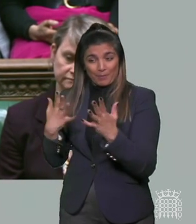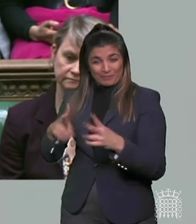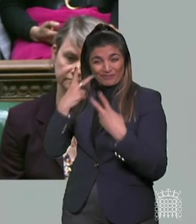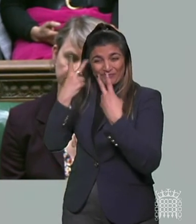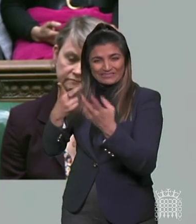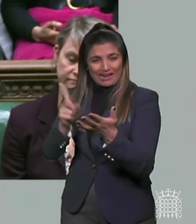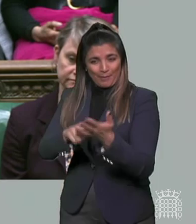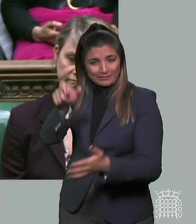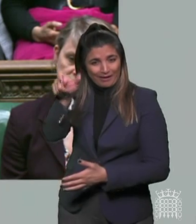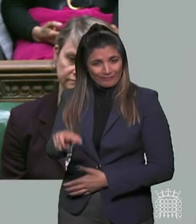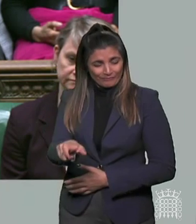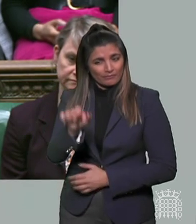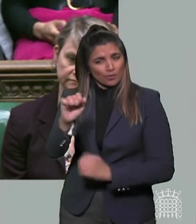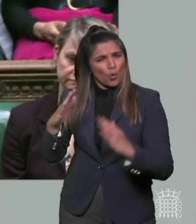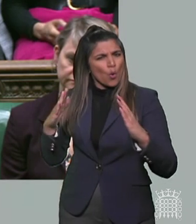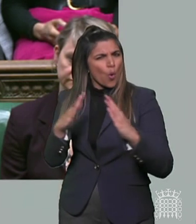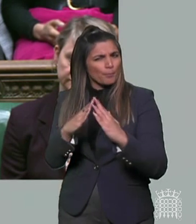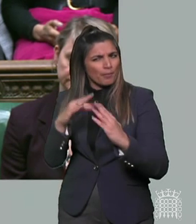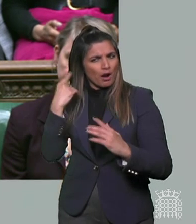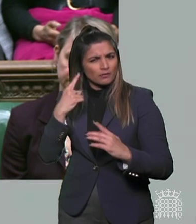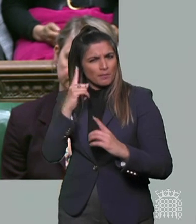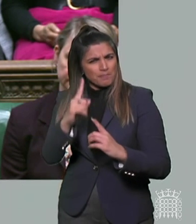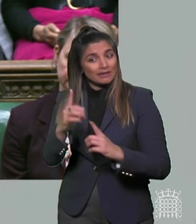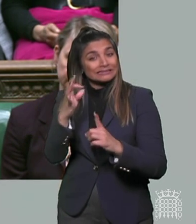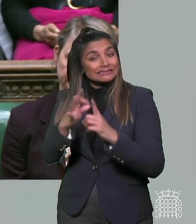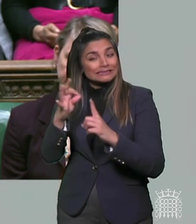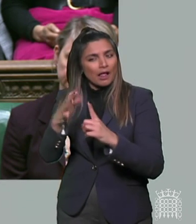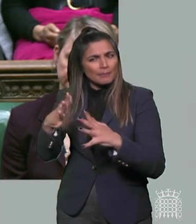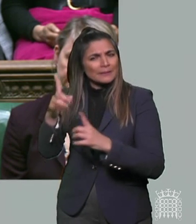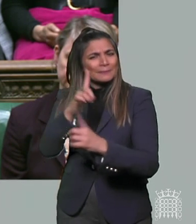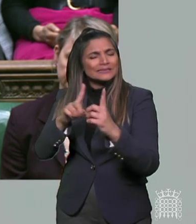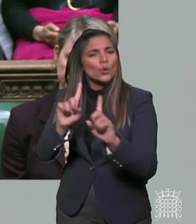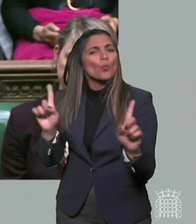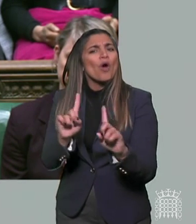Details of that meeting have never been released.